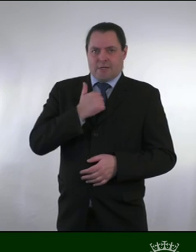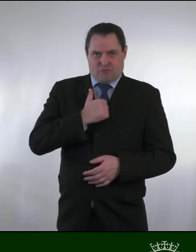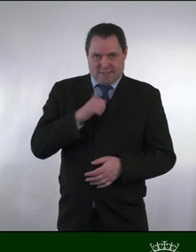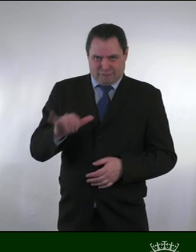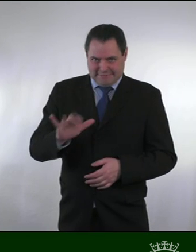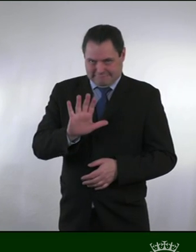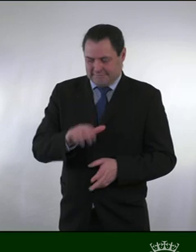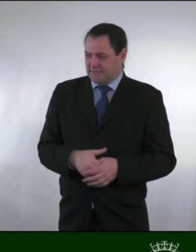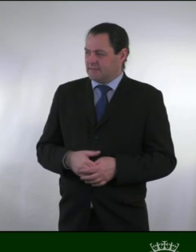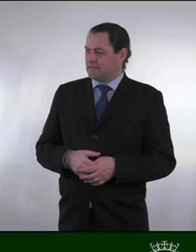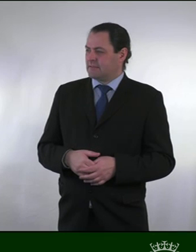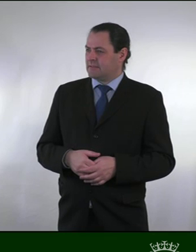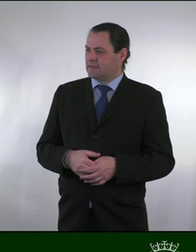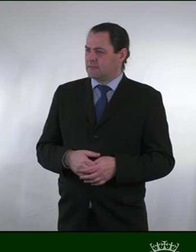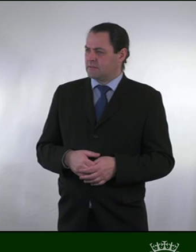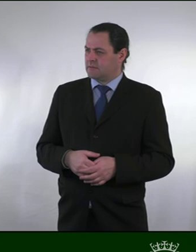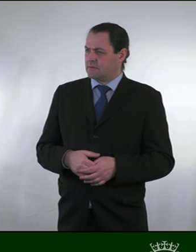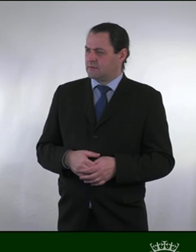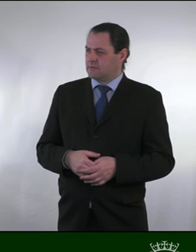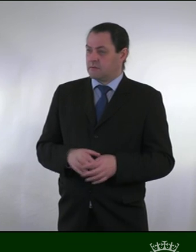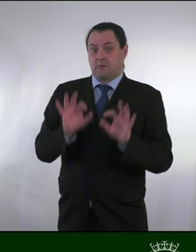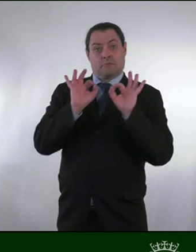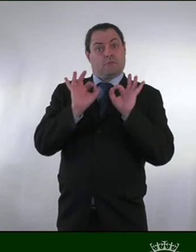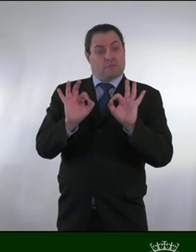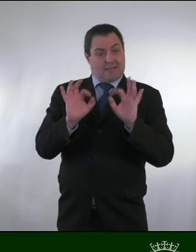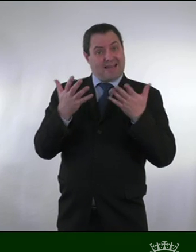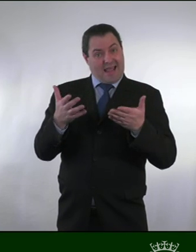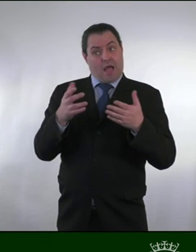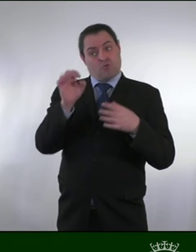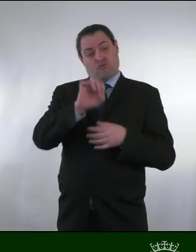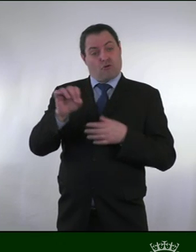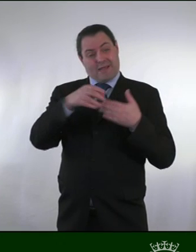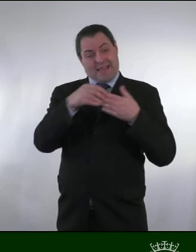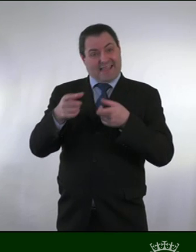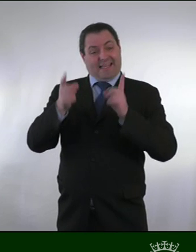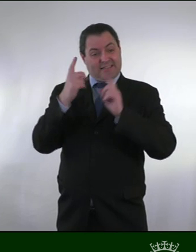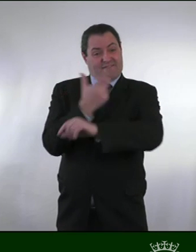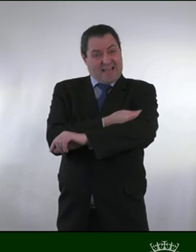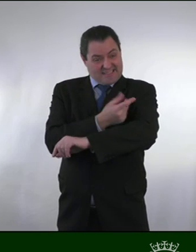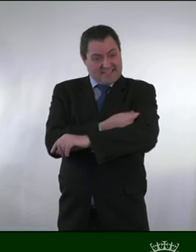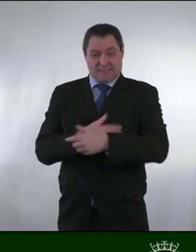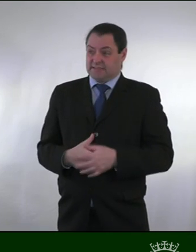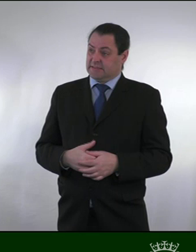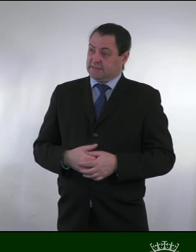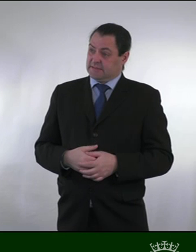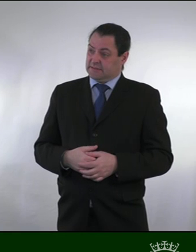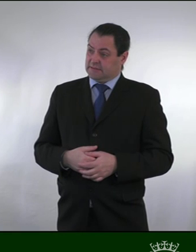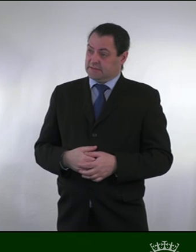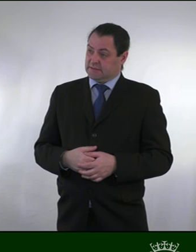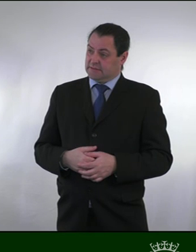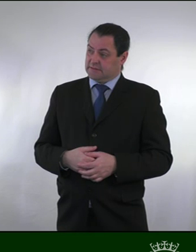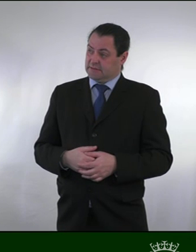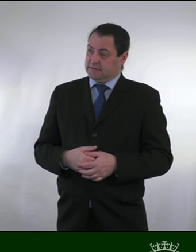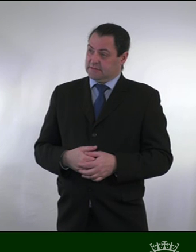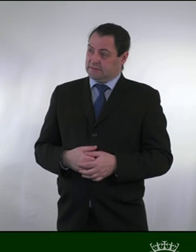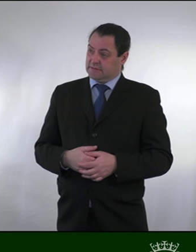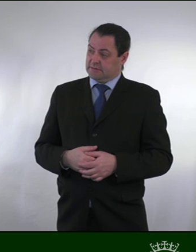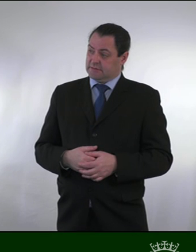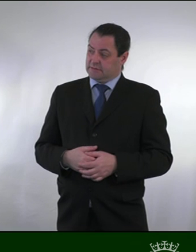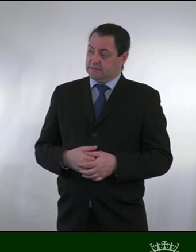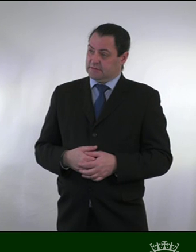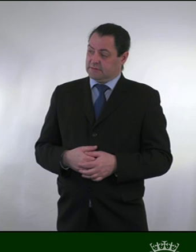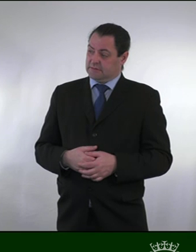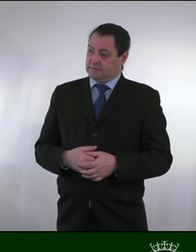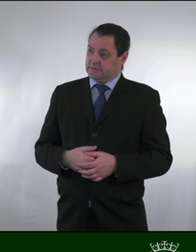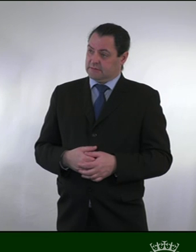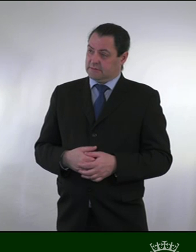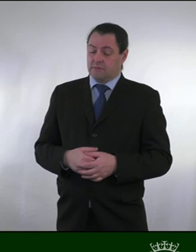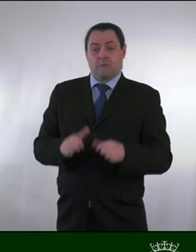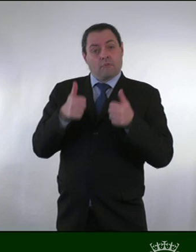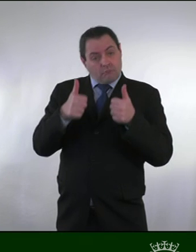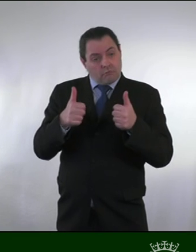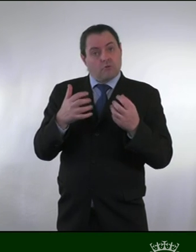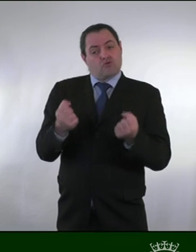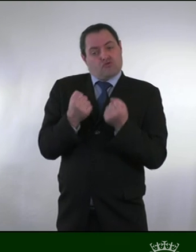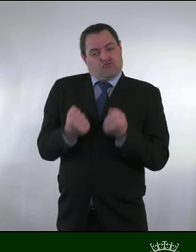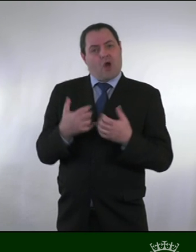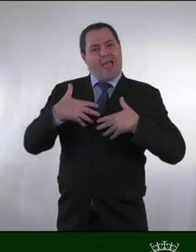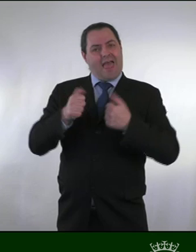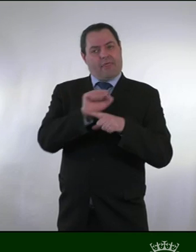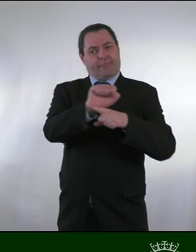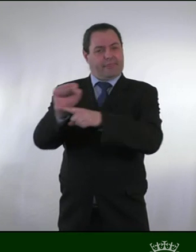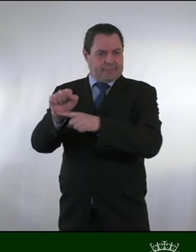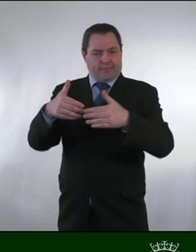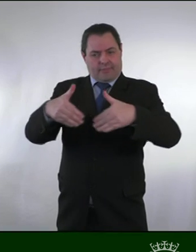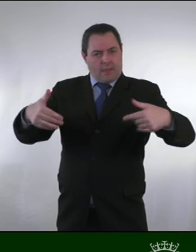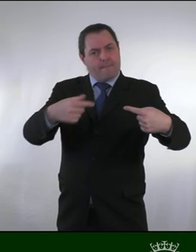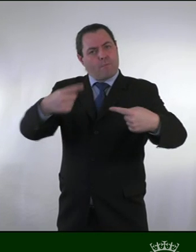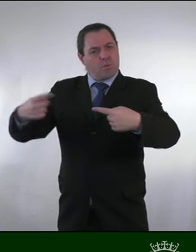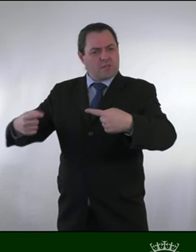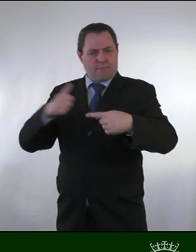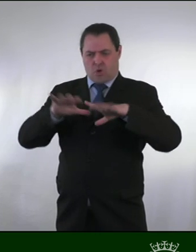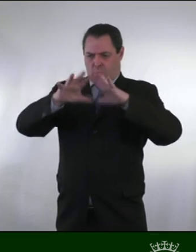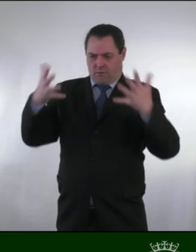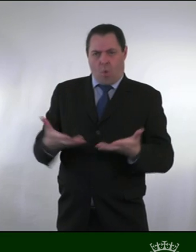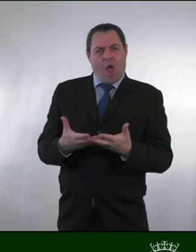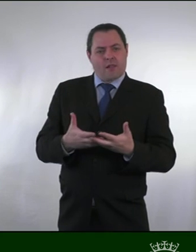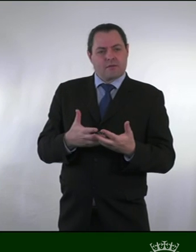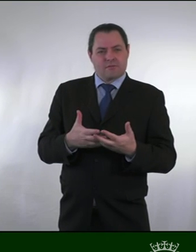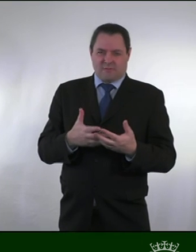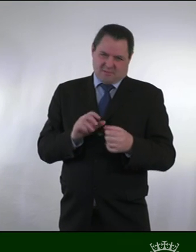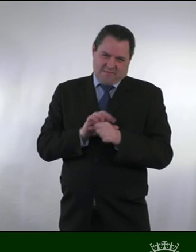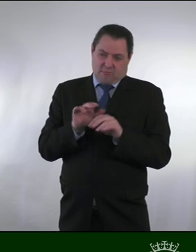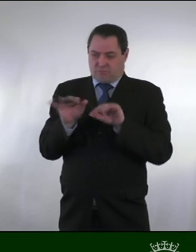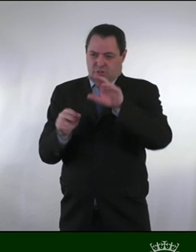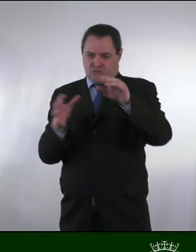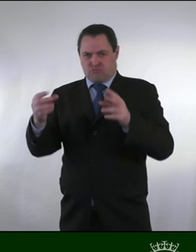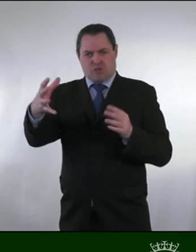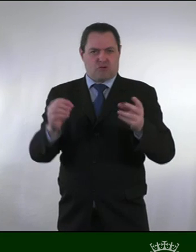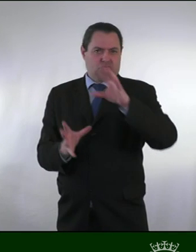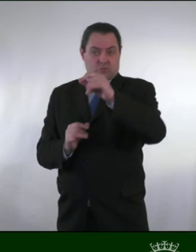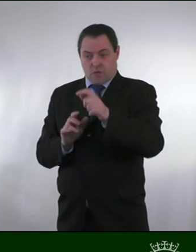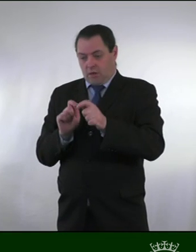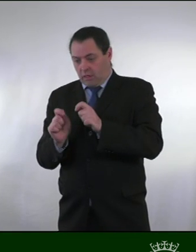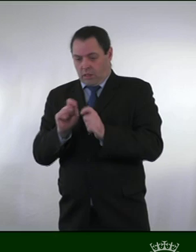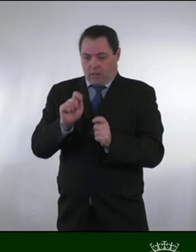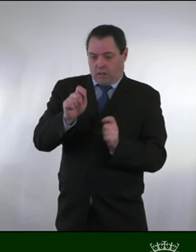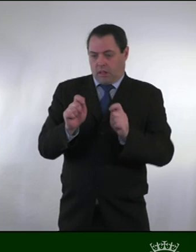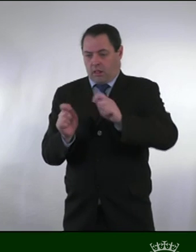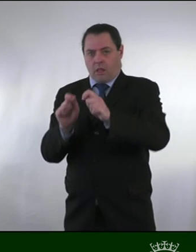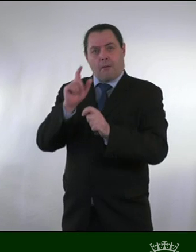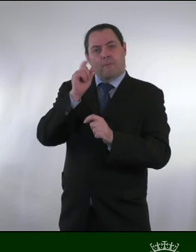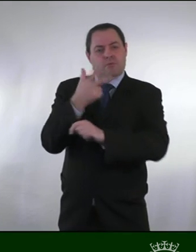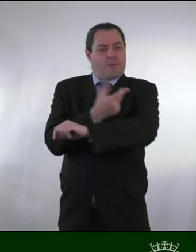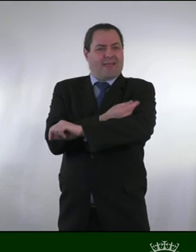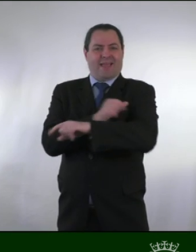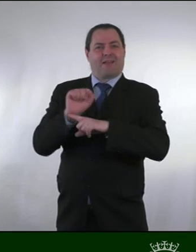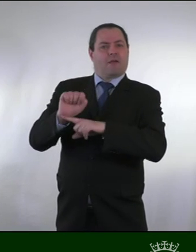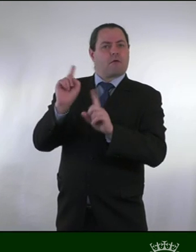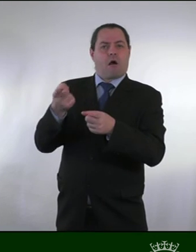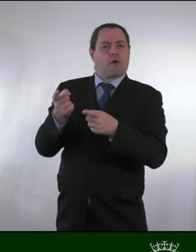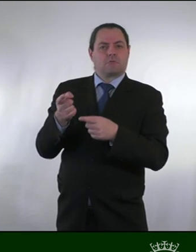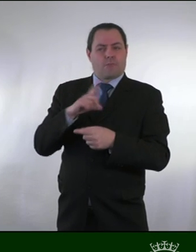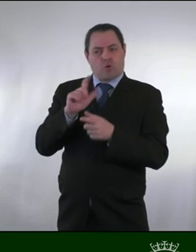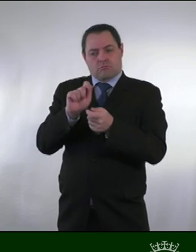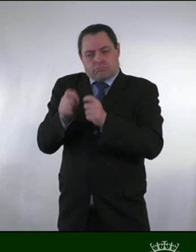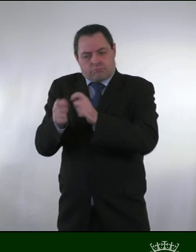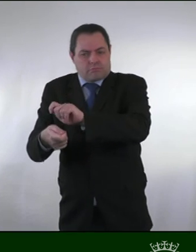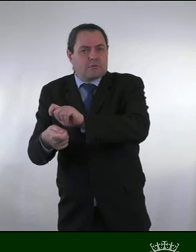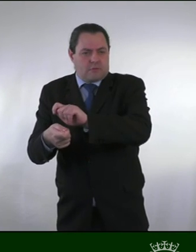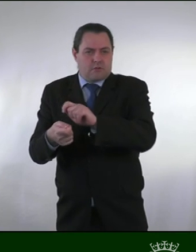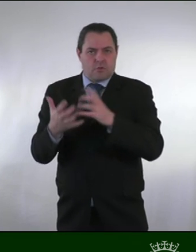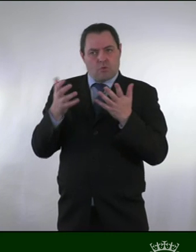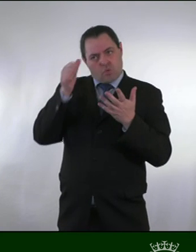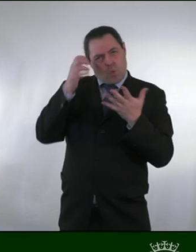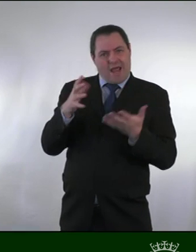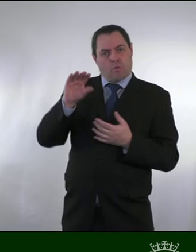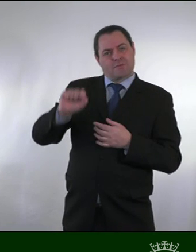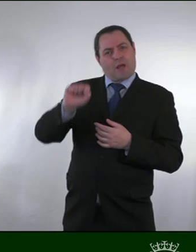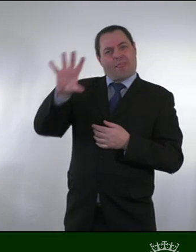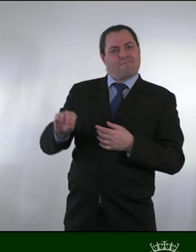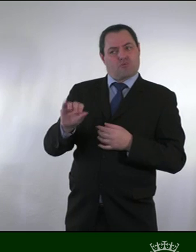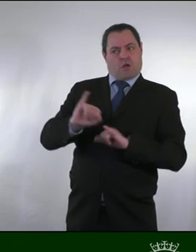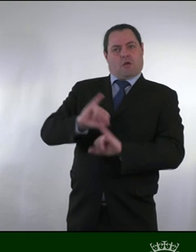It is excellent that we are leading Europe in vaccinations and it is excellent that we now have strong health borders, but, as the virus bounces around the world, there is a real risk that it will mutate and be able to dodge the vaccines or reduce their efficacy; there is concerning data from South Africa in that respect.